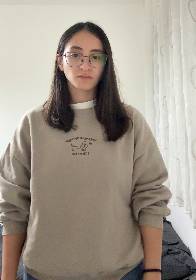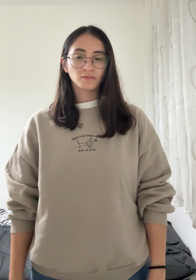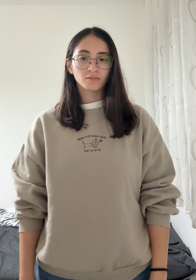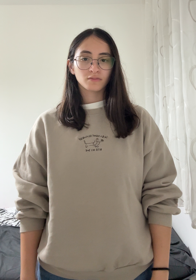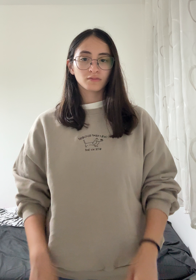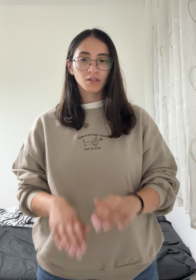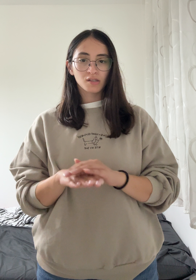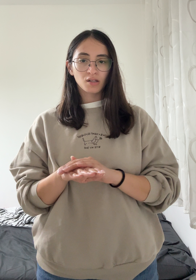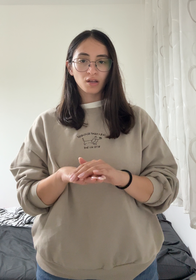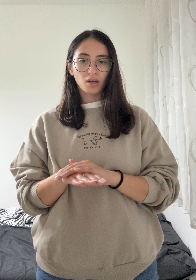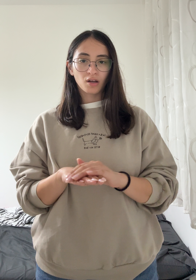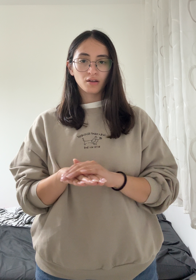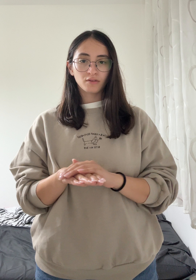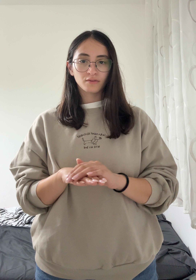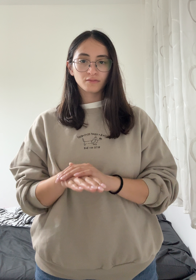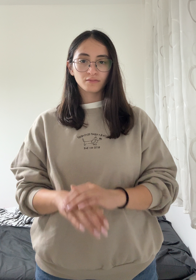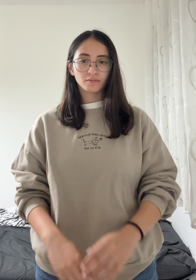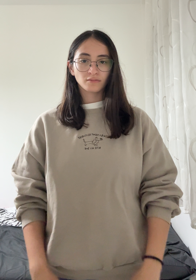סליחה